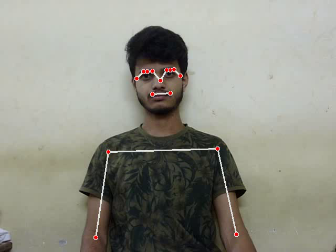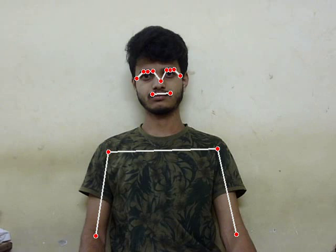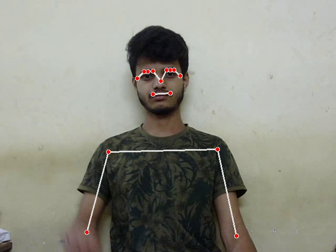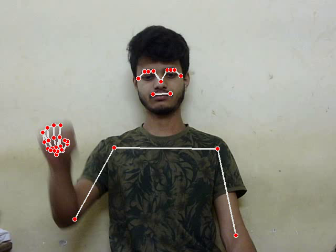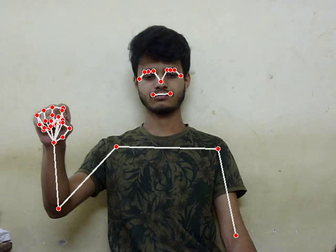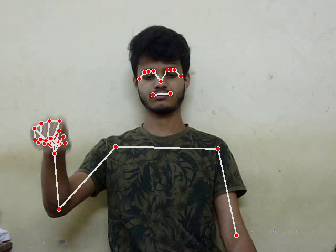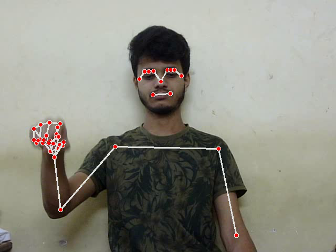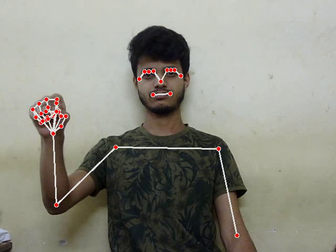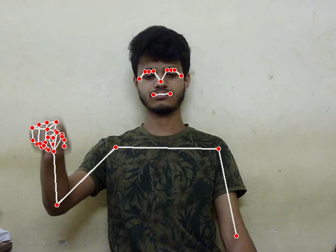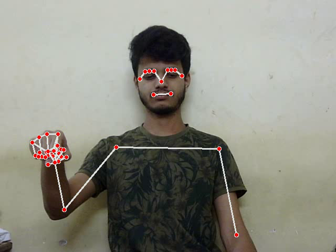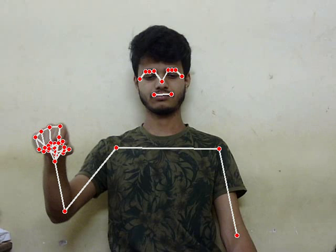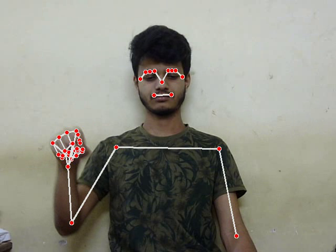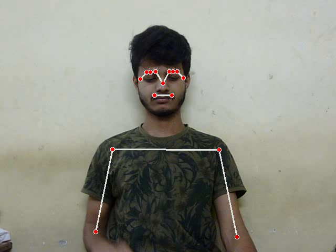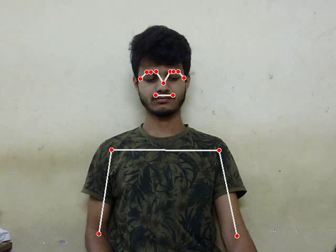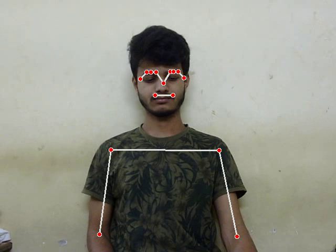yes